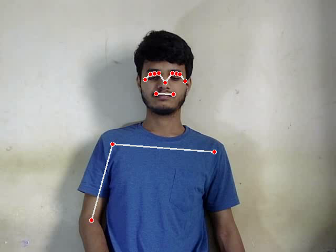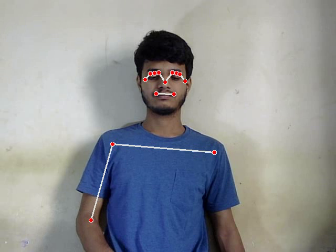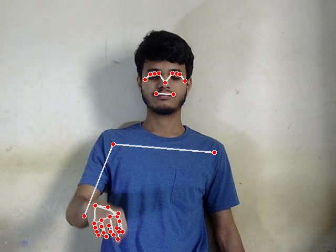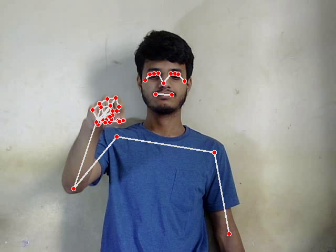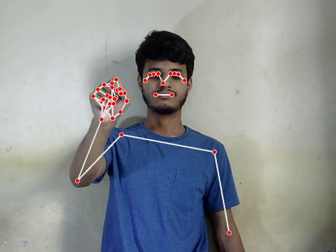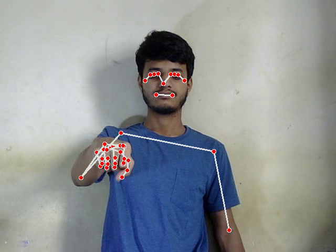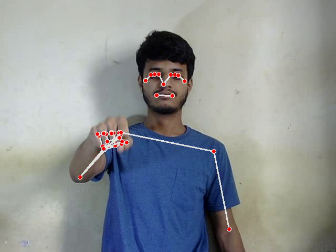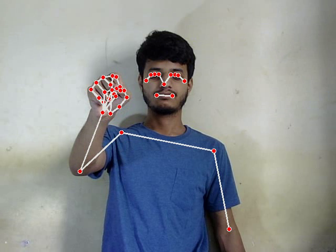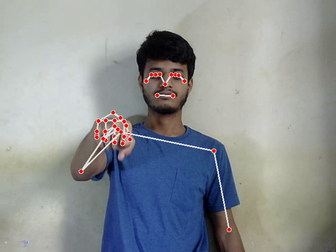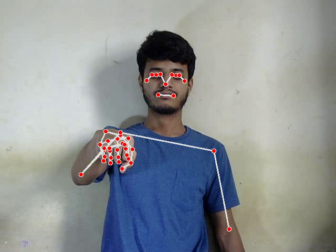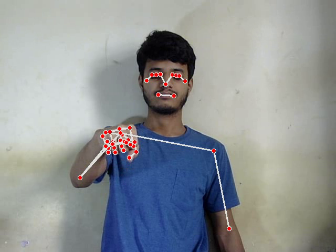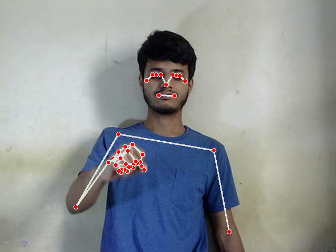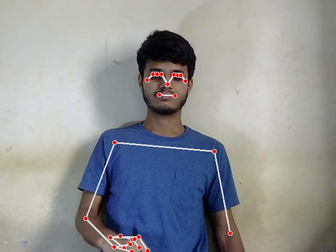yes